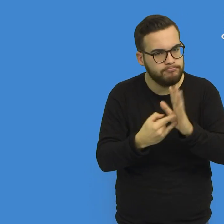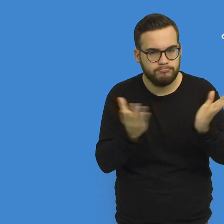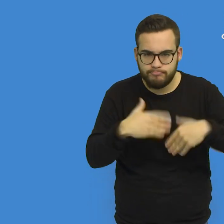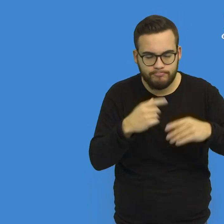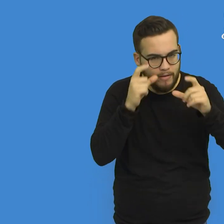haber no